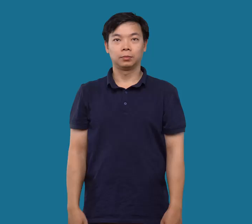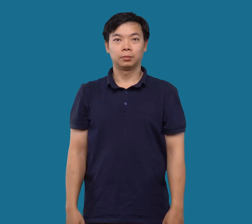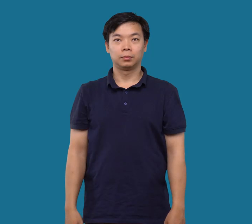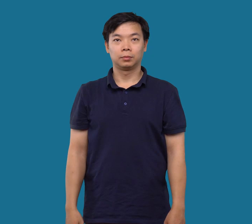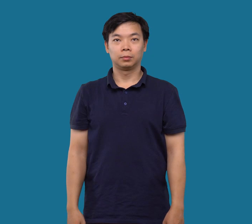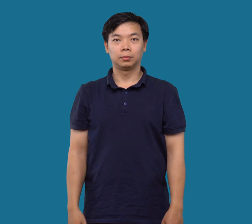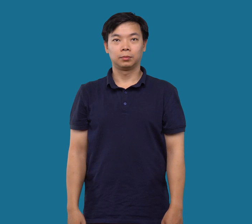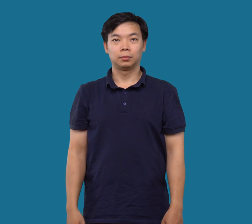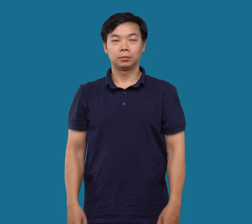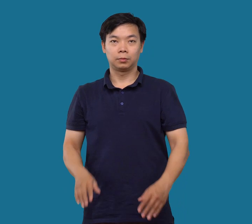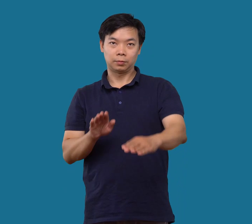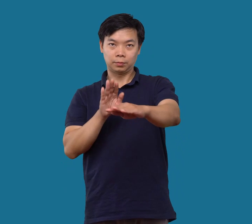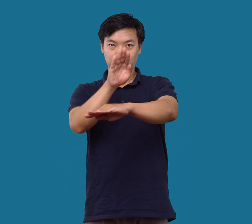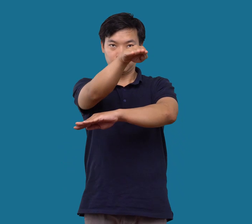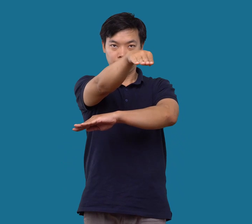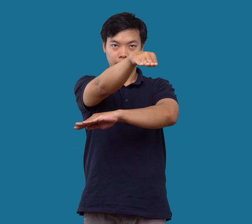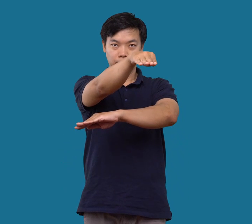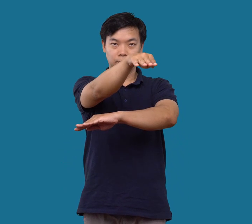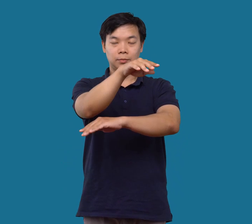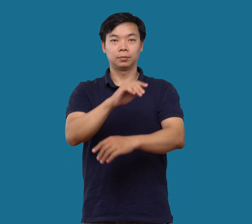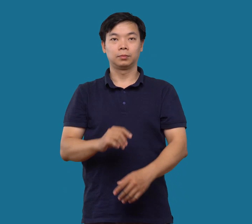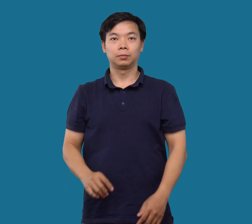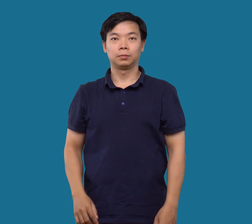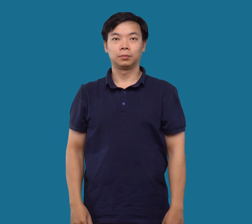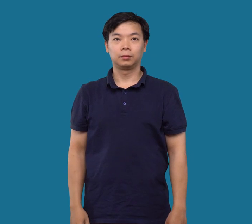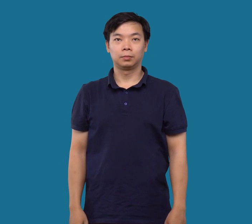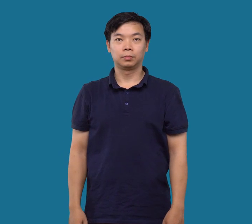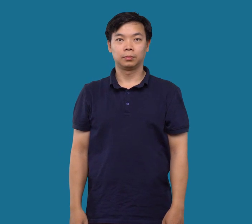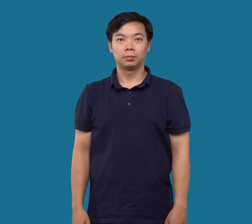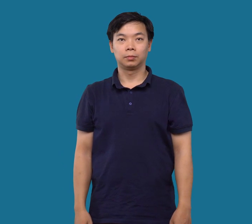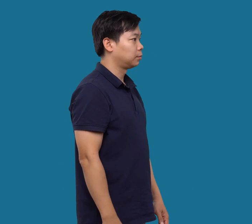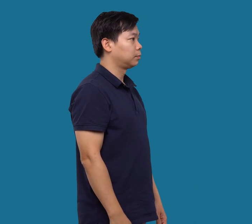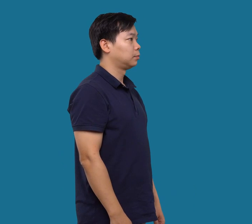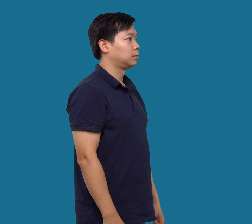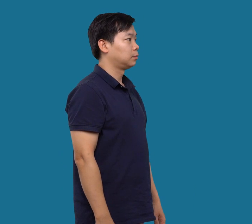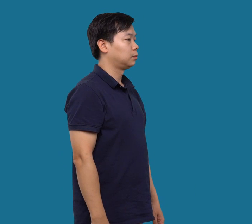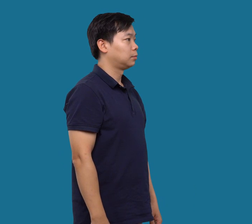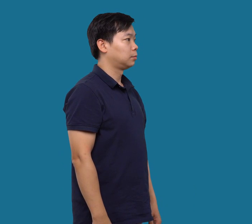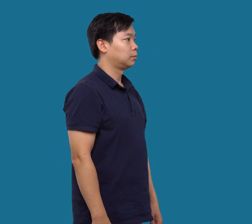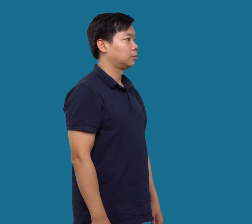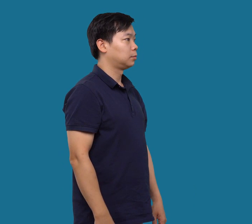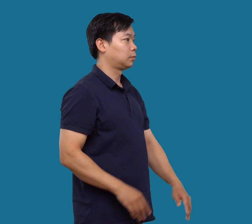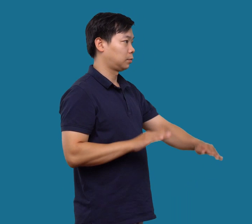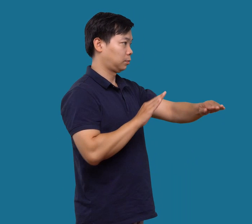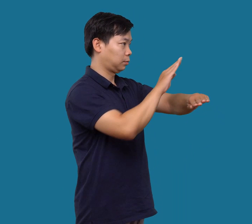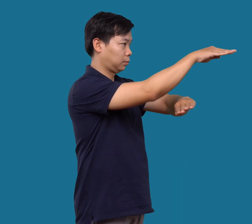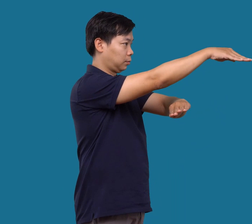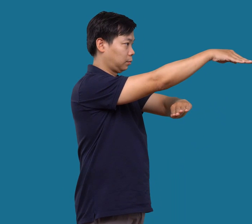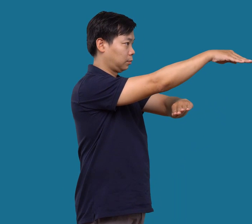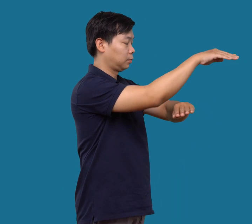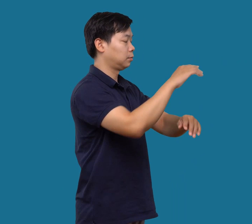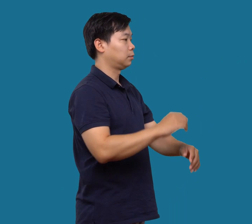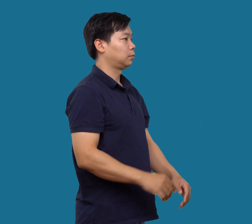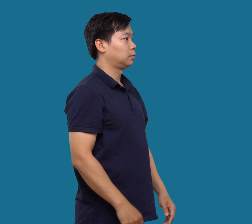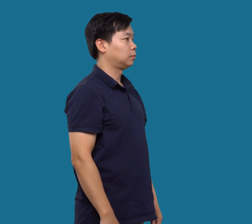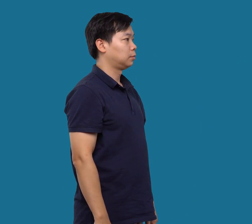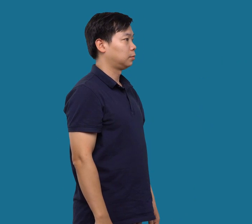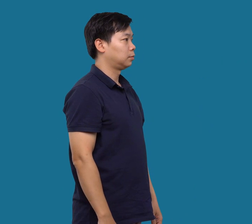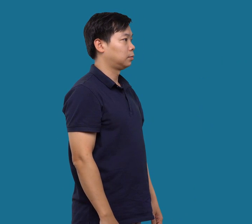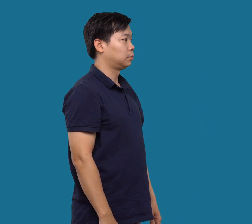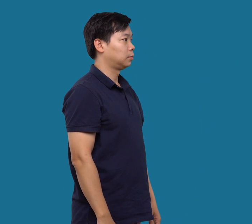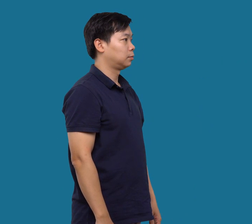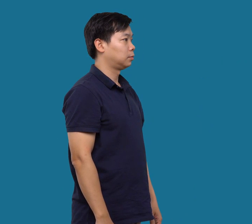ở ngoài